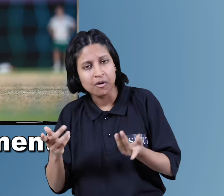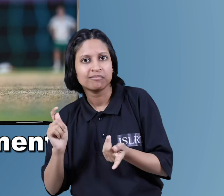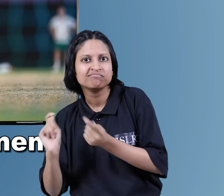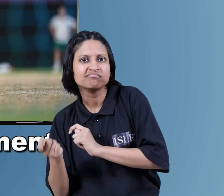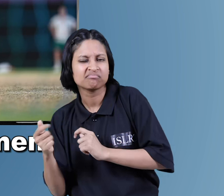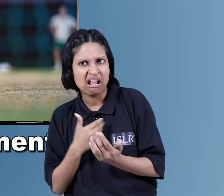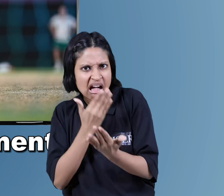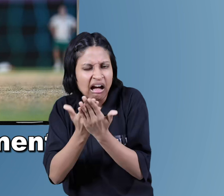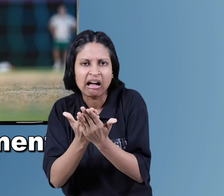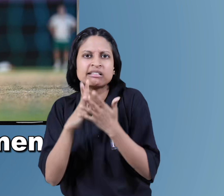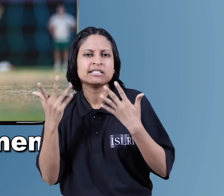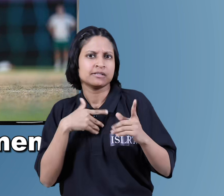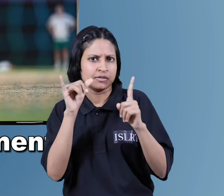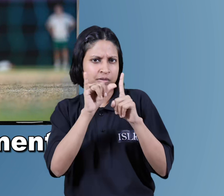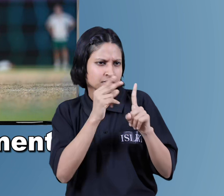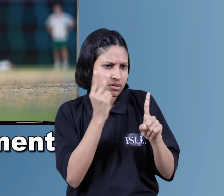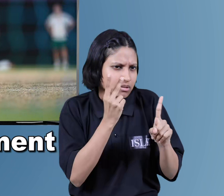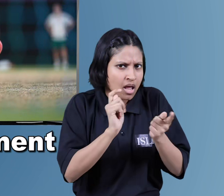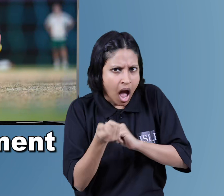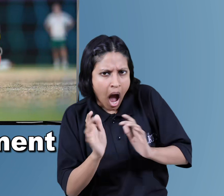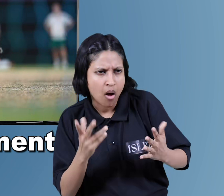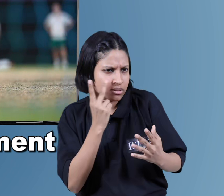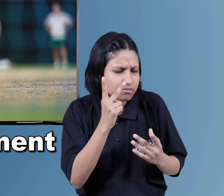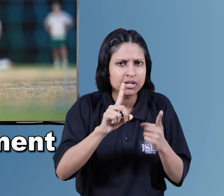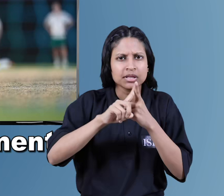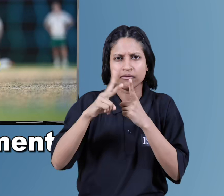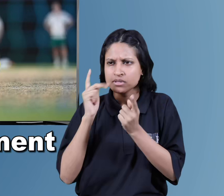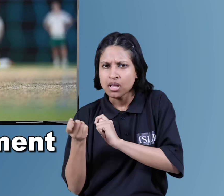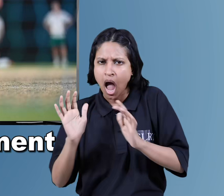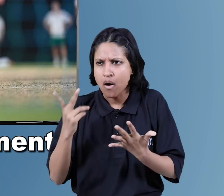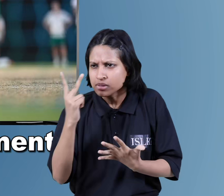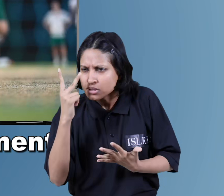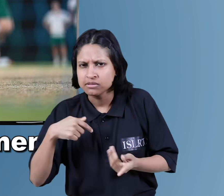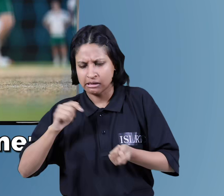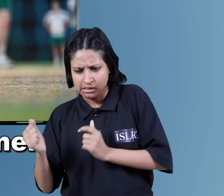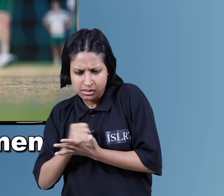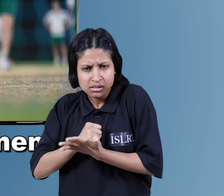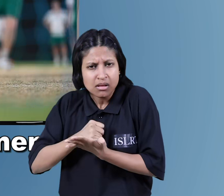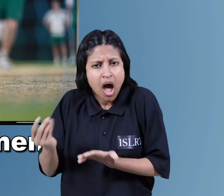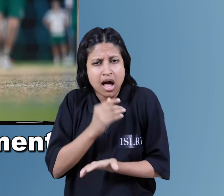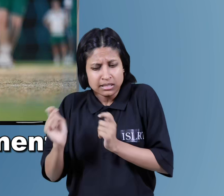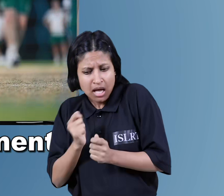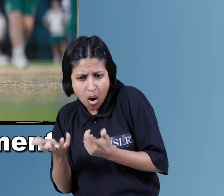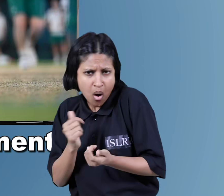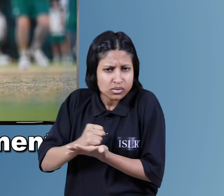or referring to cricket-related videos to improve in the sport.